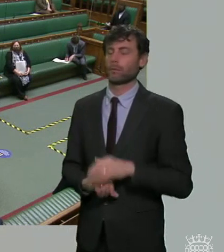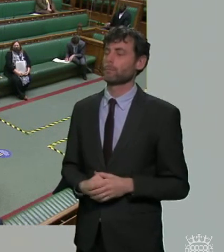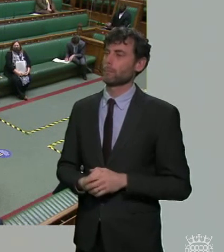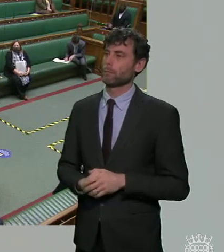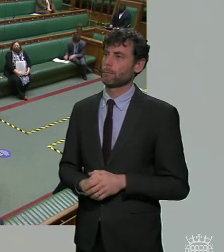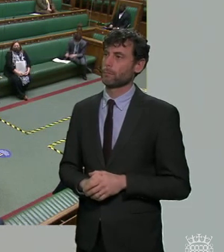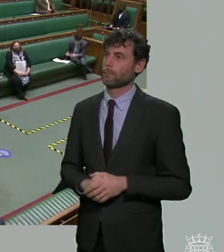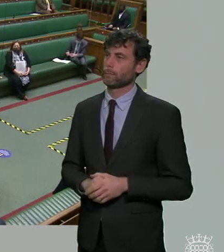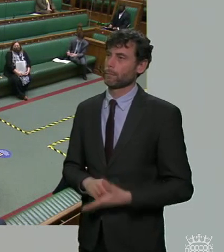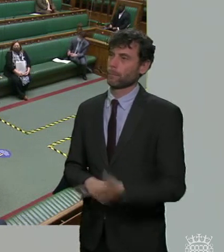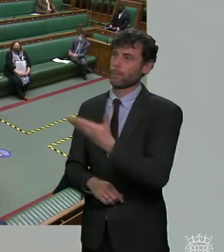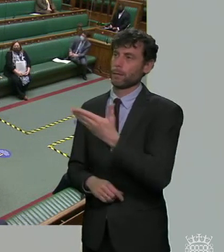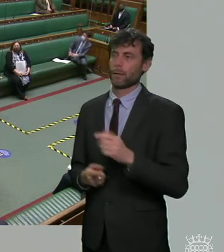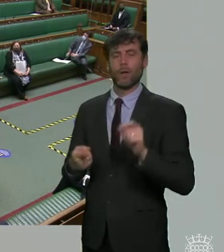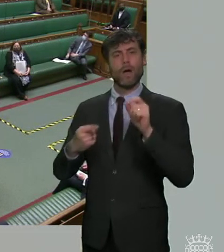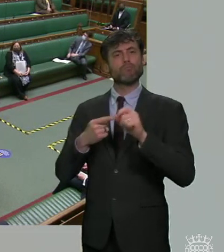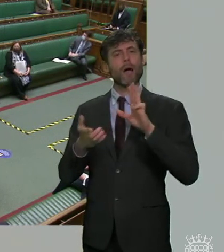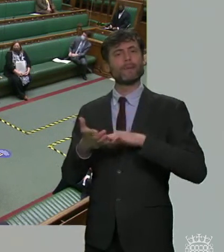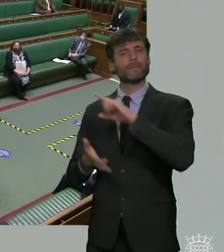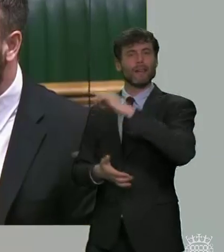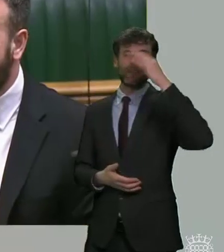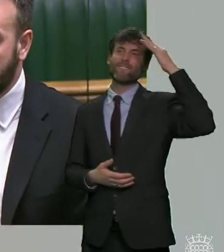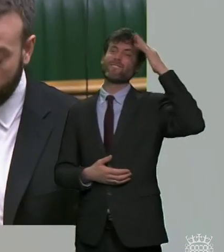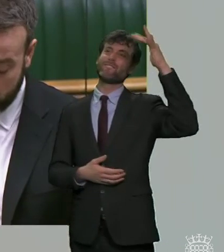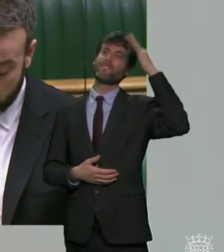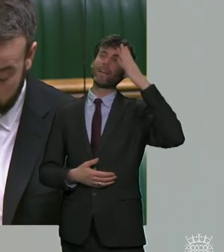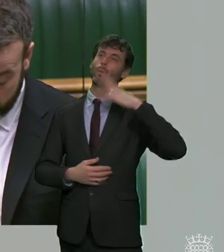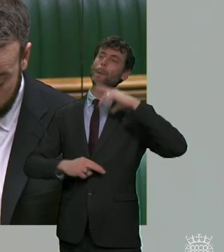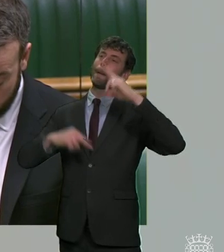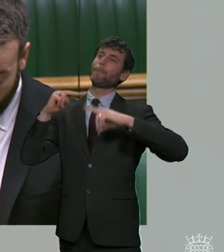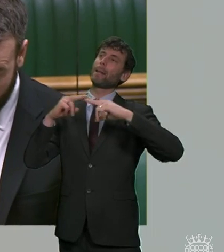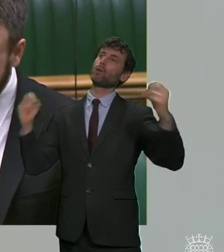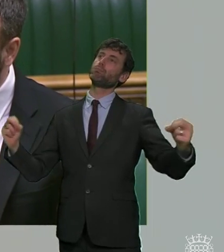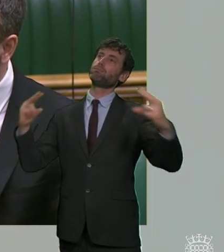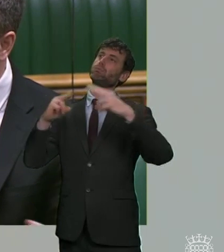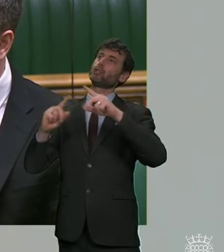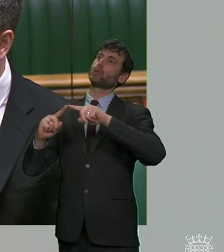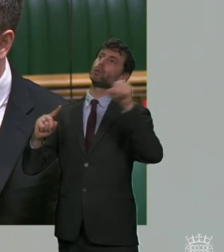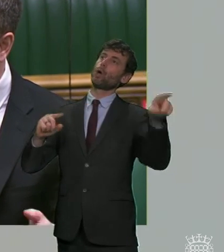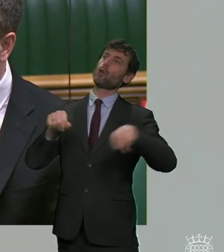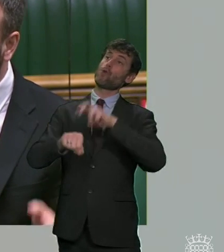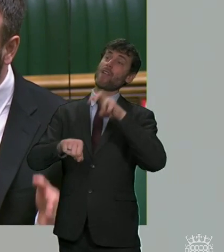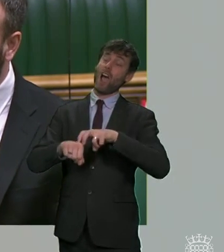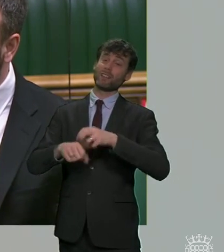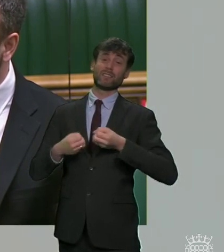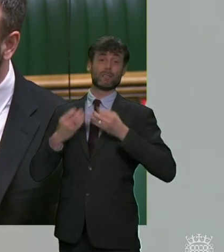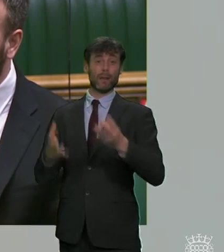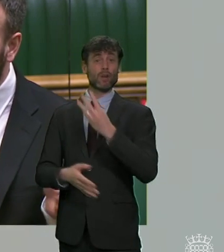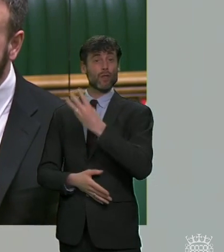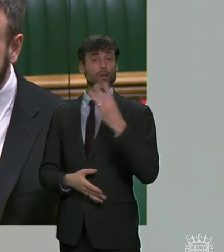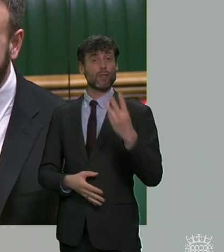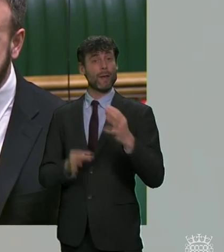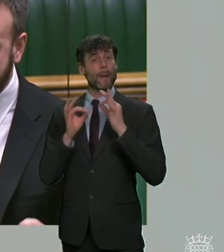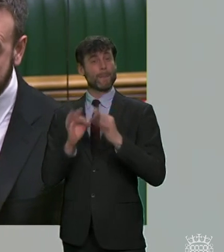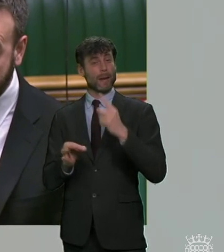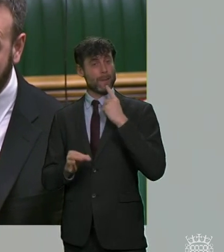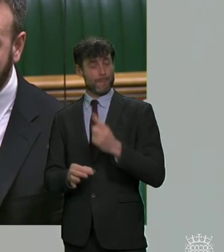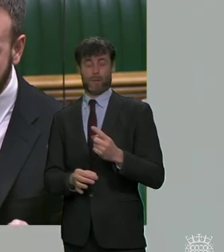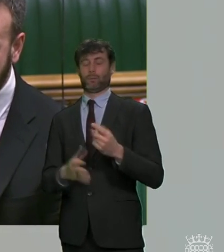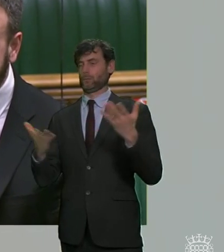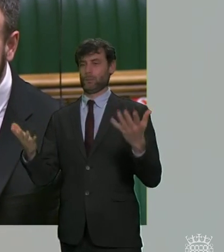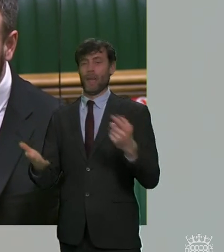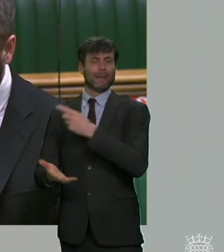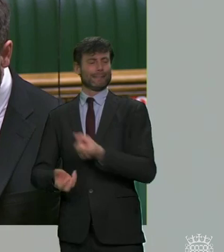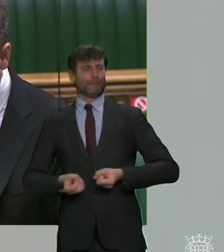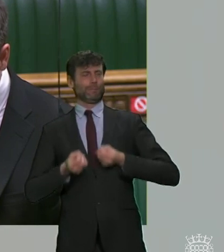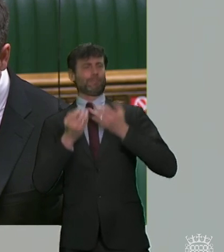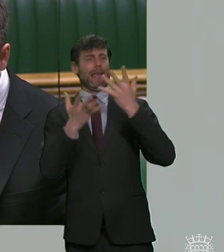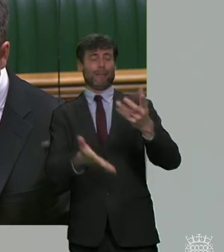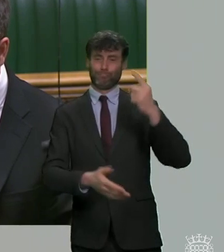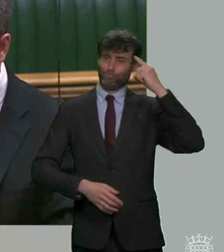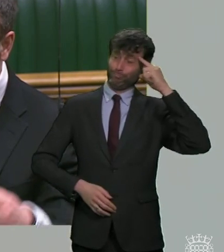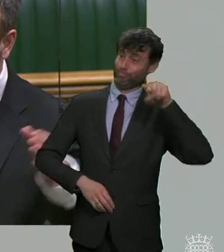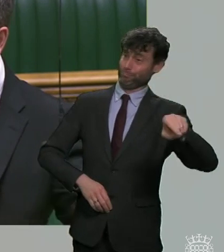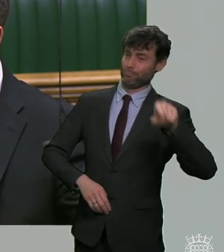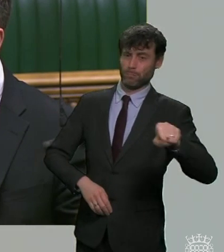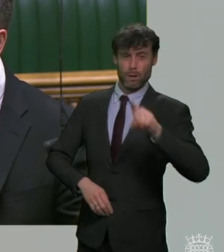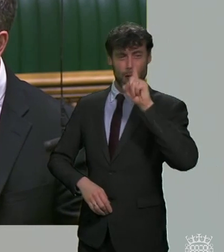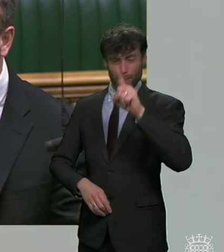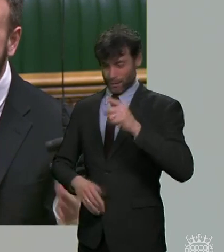The Prime Minister’s fantasy bridge to Northern Ireland could cost £33 billion—this, while our road and rail networks have been absolutely decimated from decades of underinvestment.